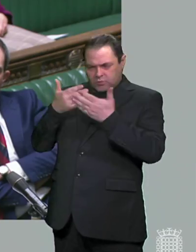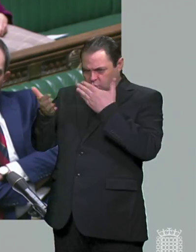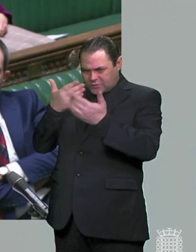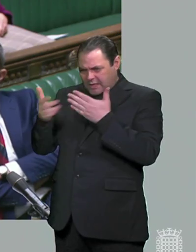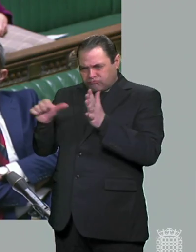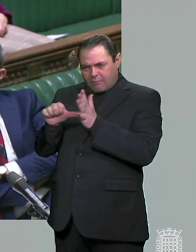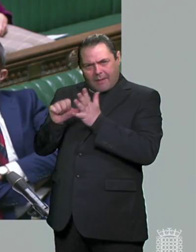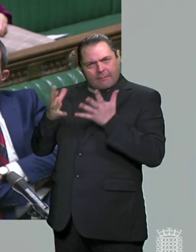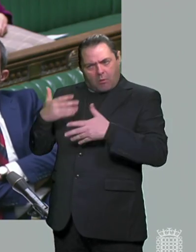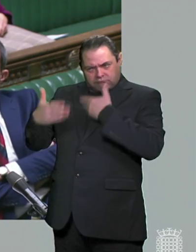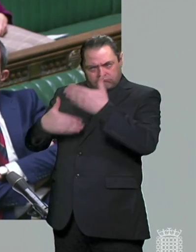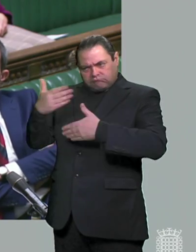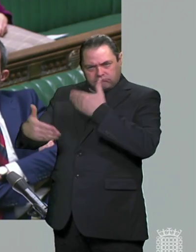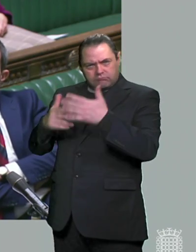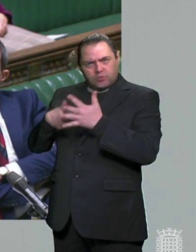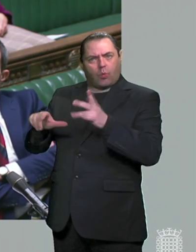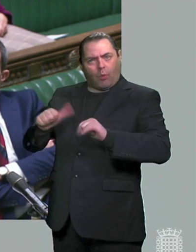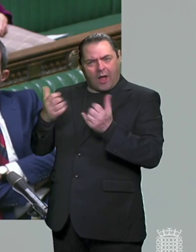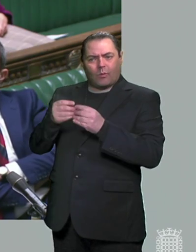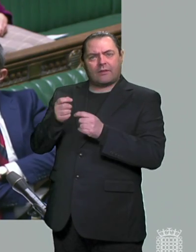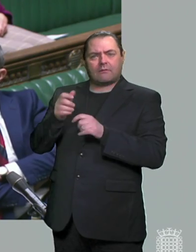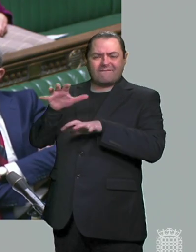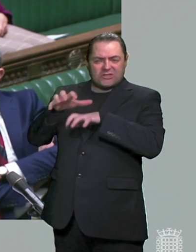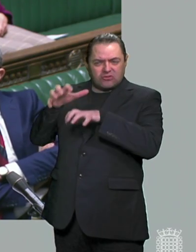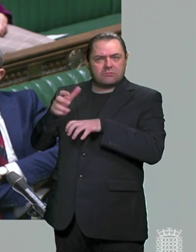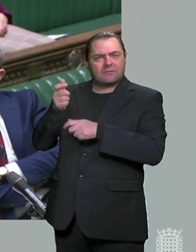We have been very successful in doing that, particularly for the fishing industry.